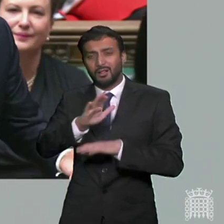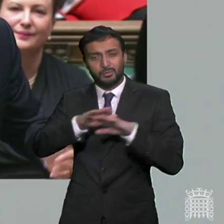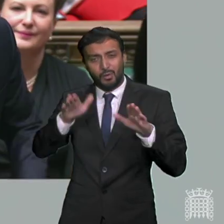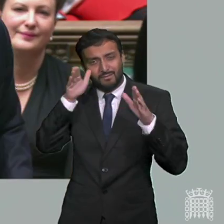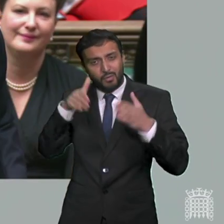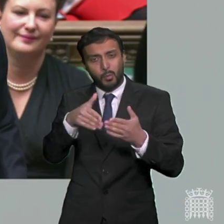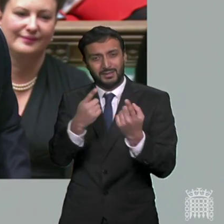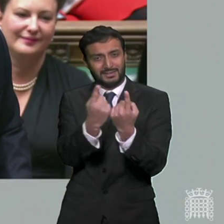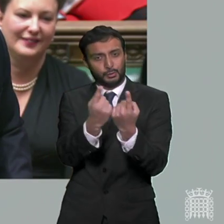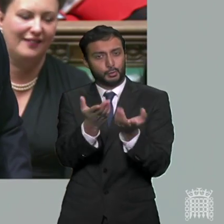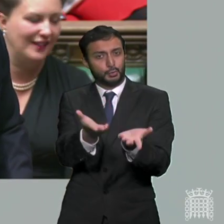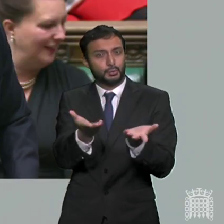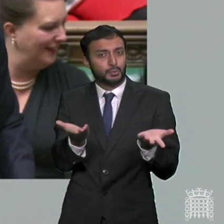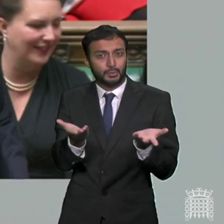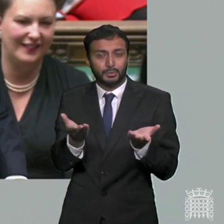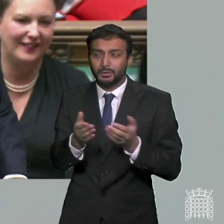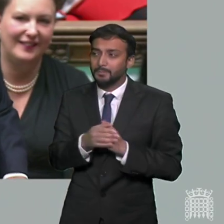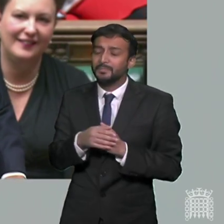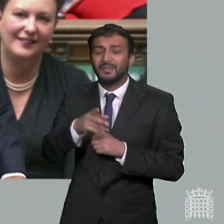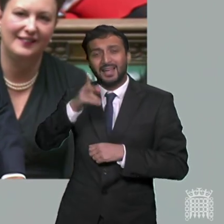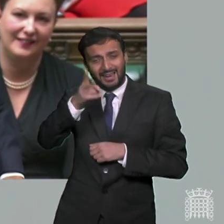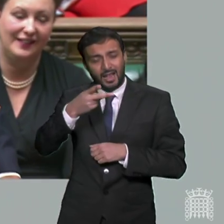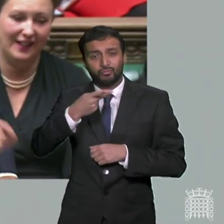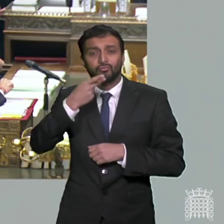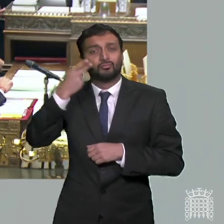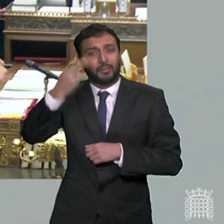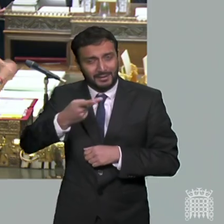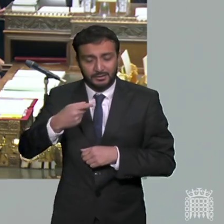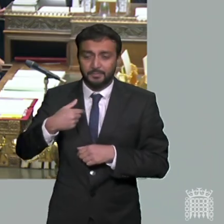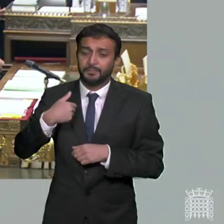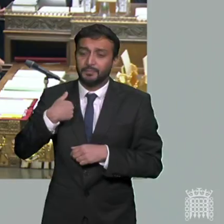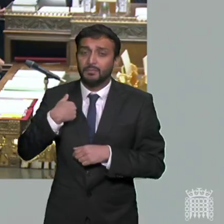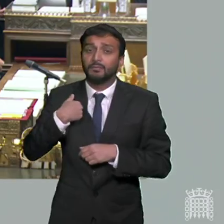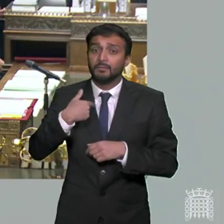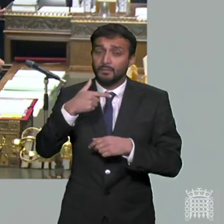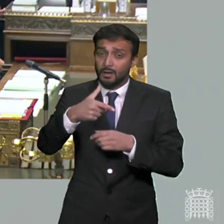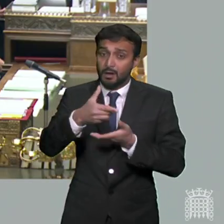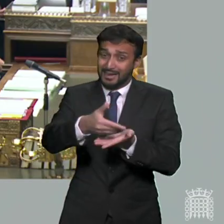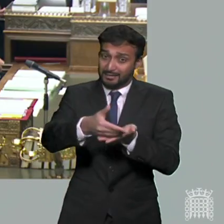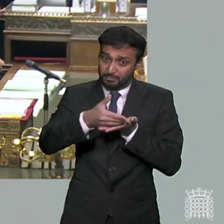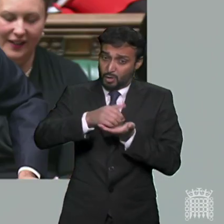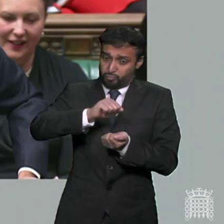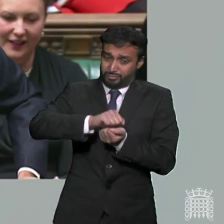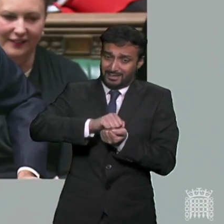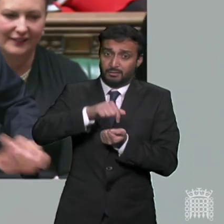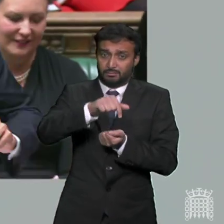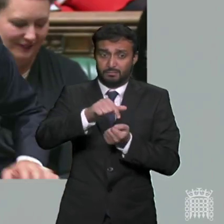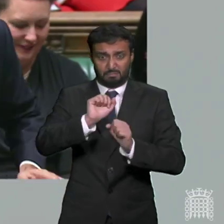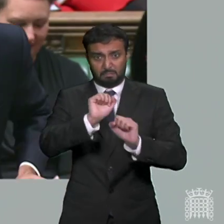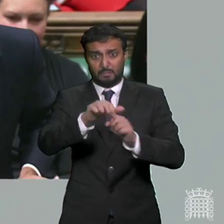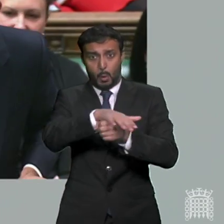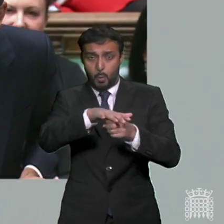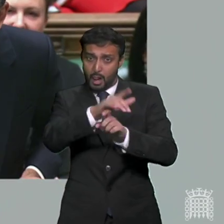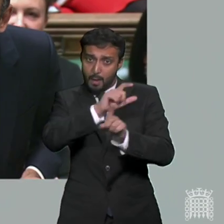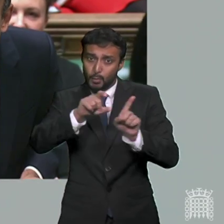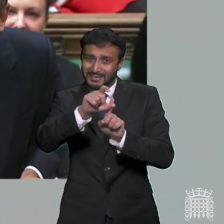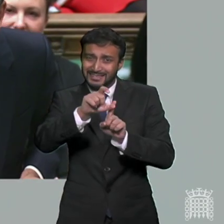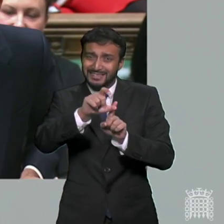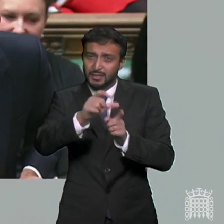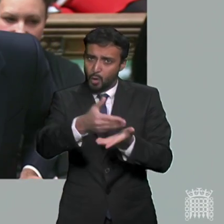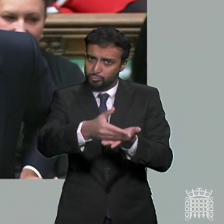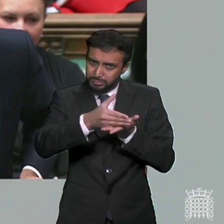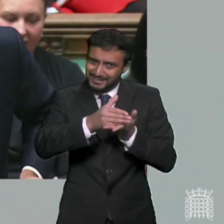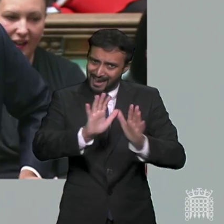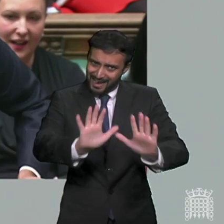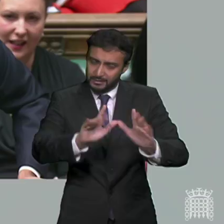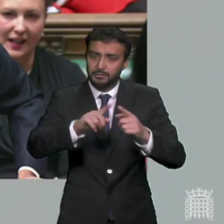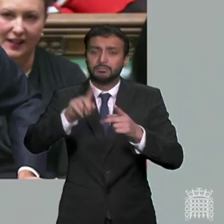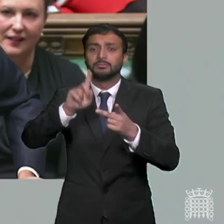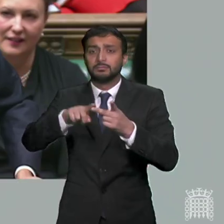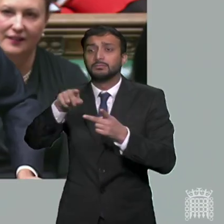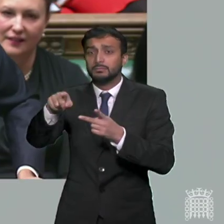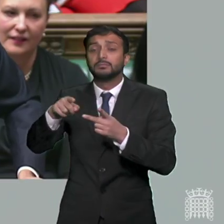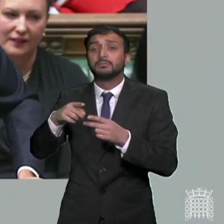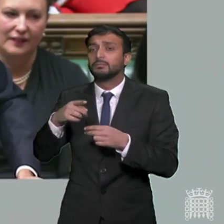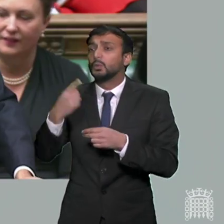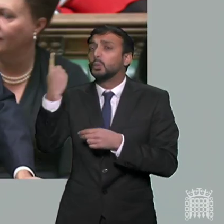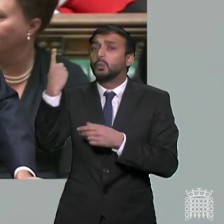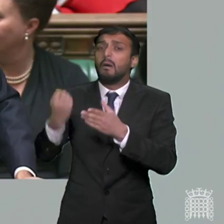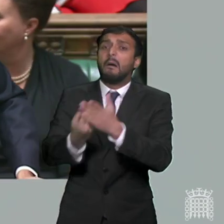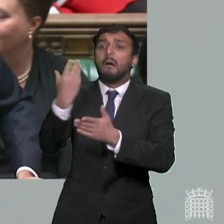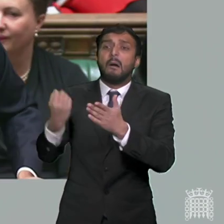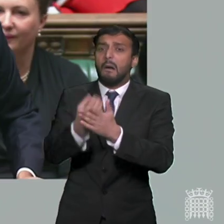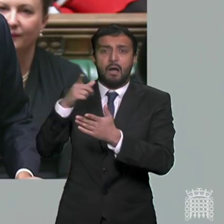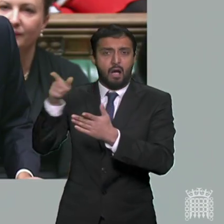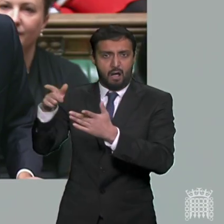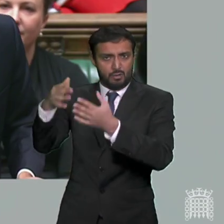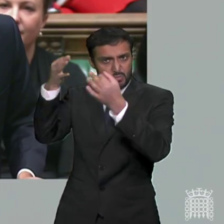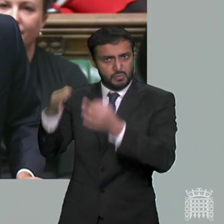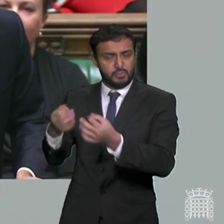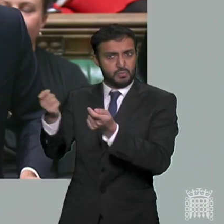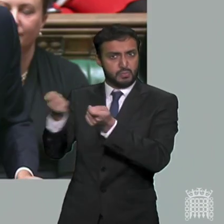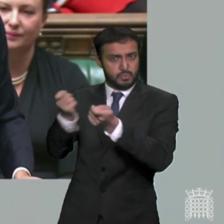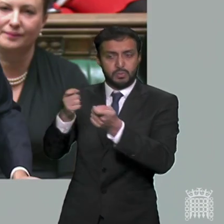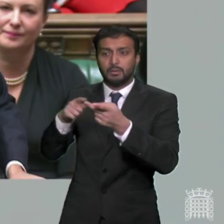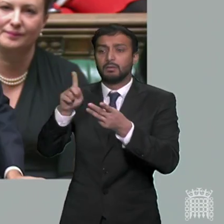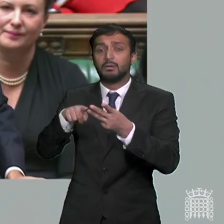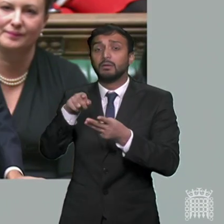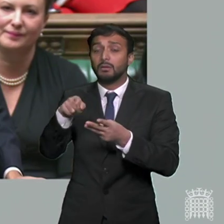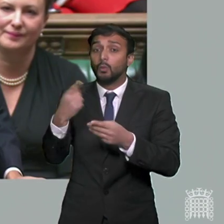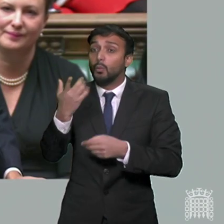Again, let me explain what we are doing. We are delivering what I said we would do: we are protecting the character of local communities, we are cracking down on land banking and irresponsible developers, and we are giving people a greater say in their decisions.